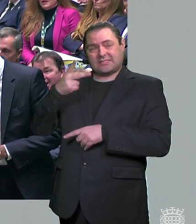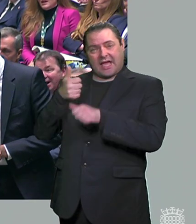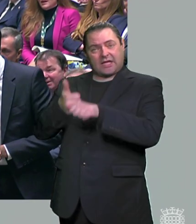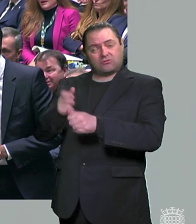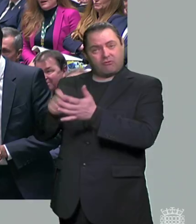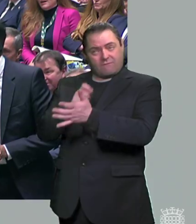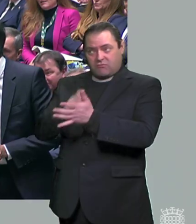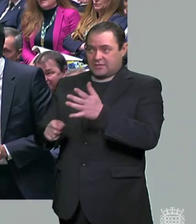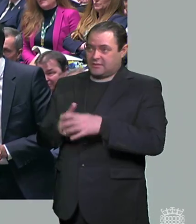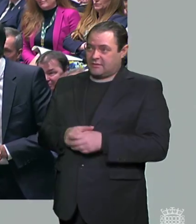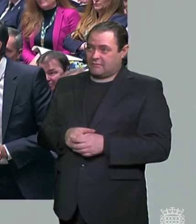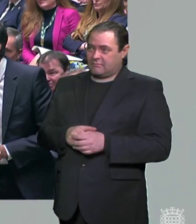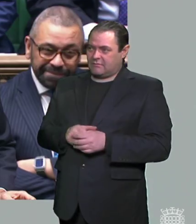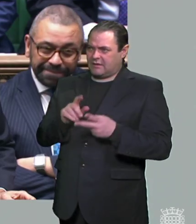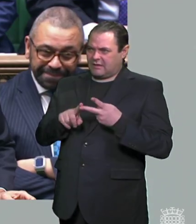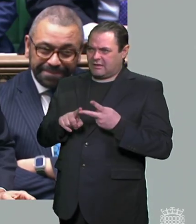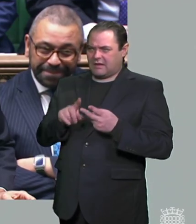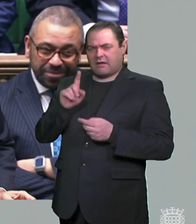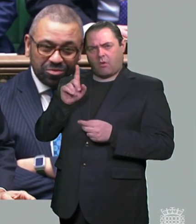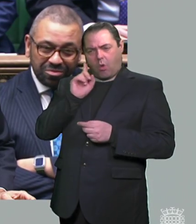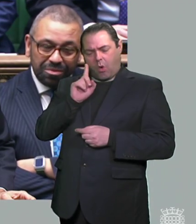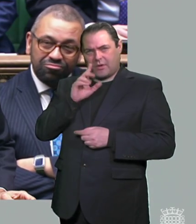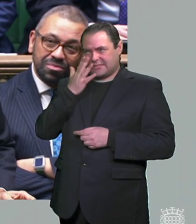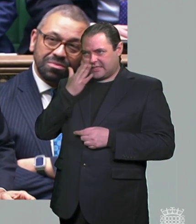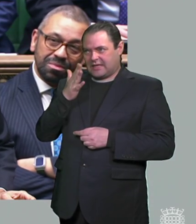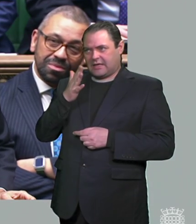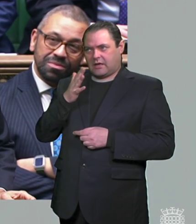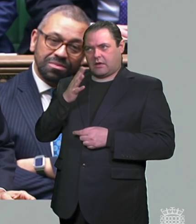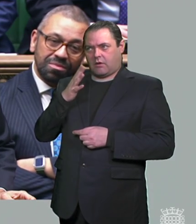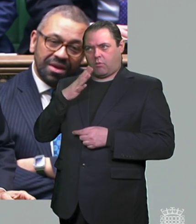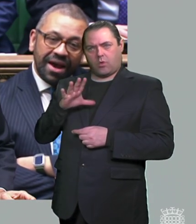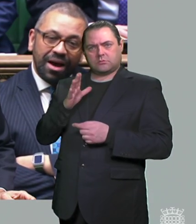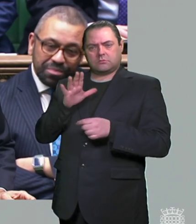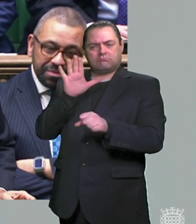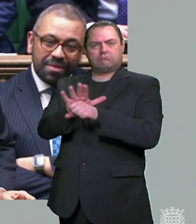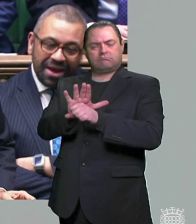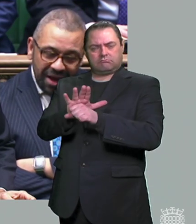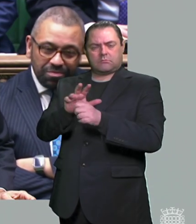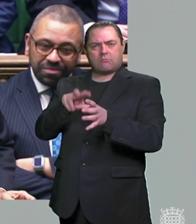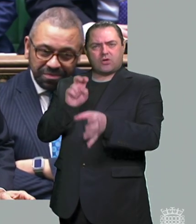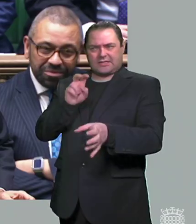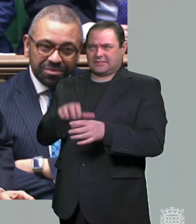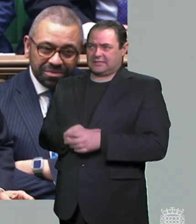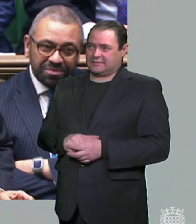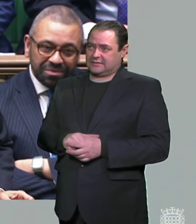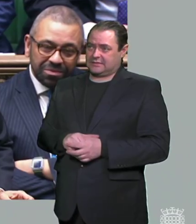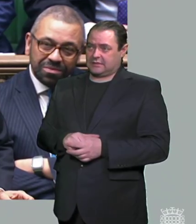All the while he was constantly voting to frustrate Brexit.